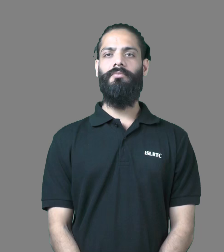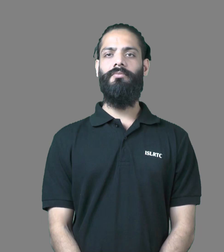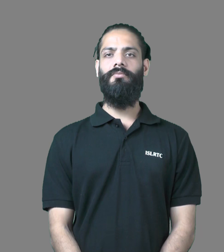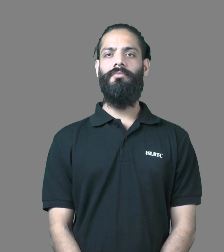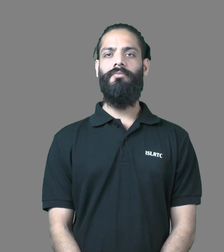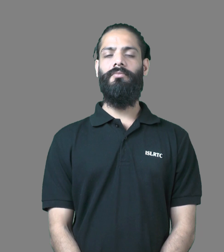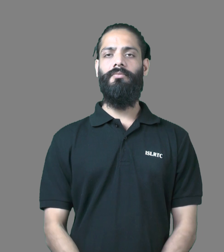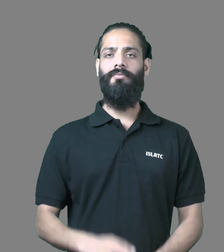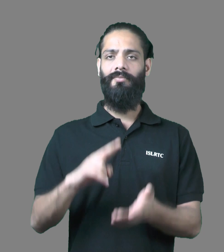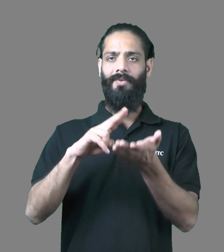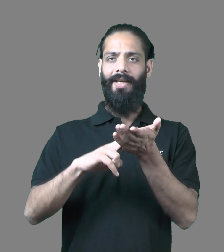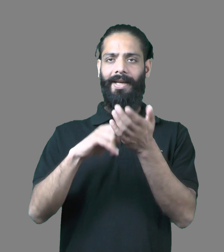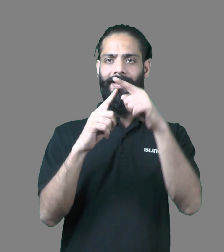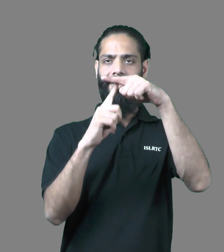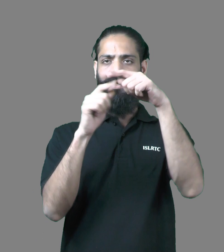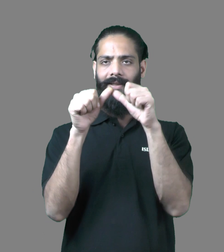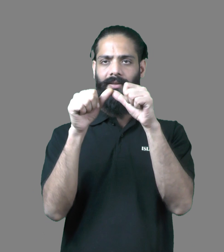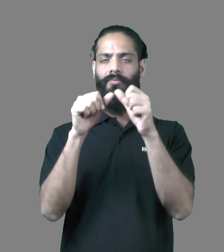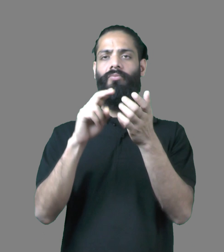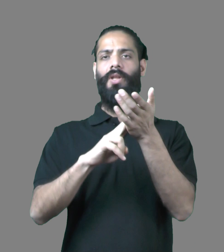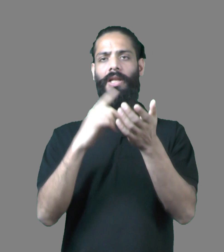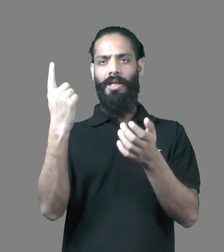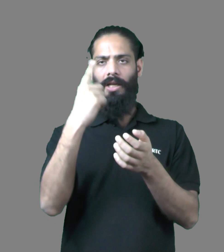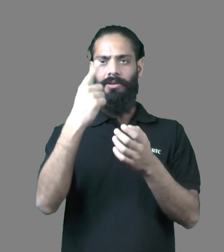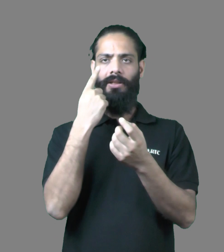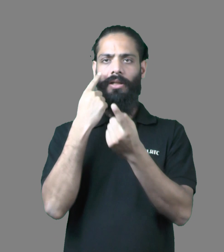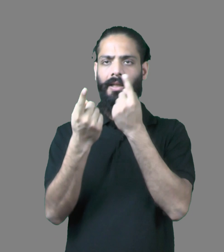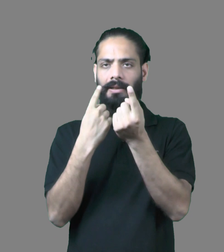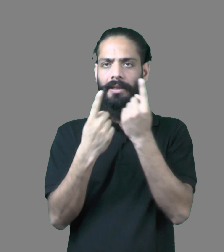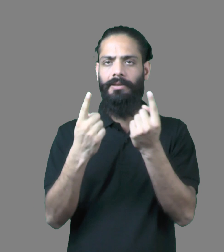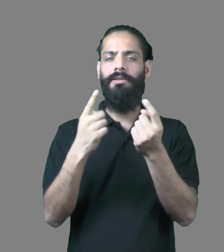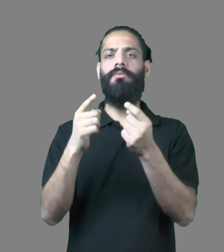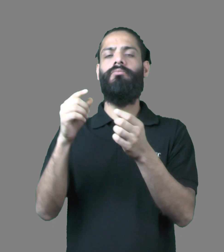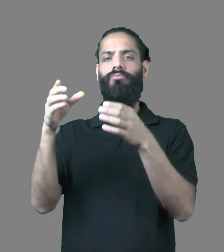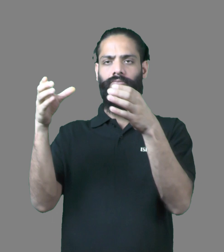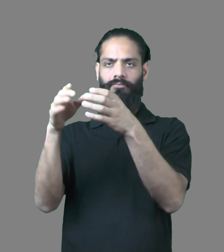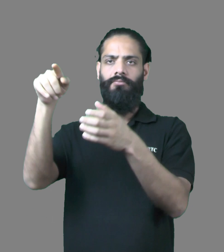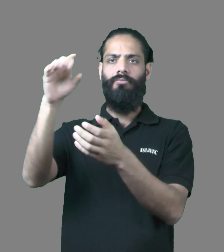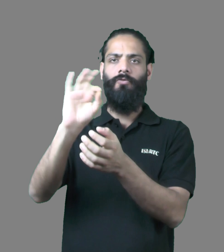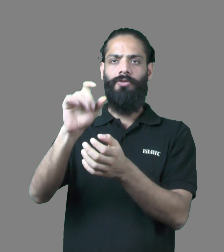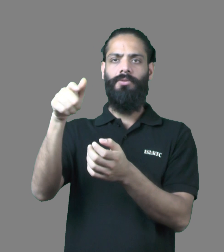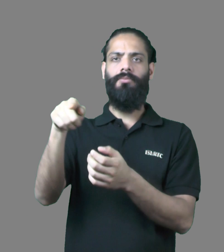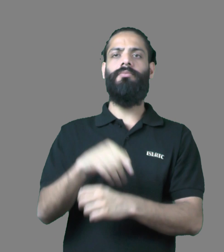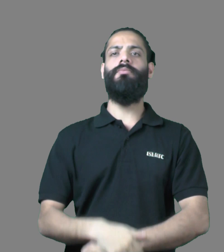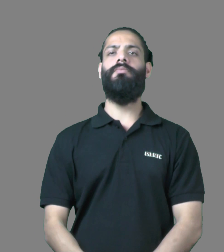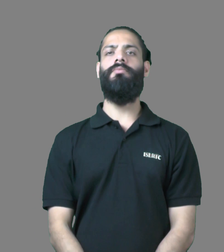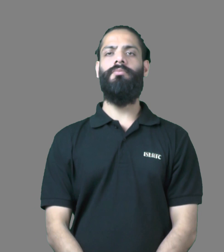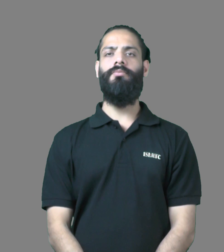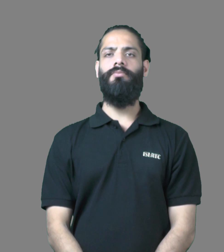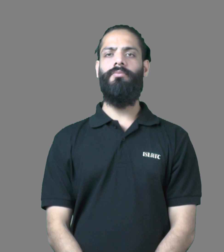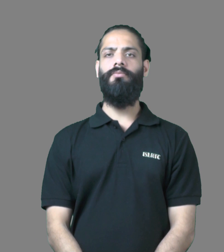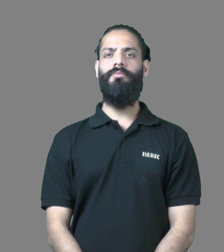National Testing Agency (NTA)